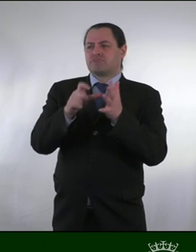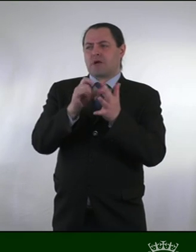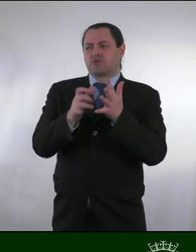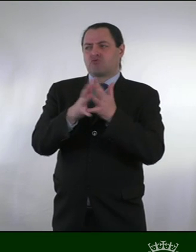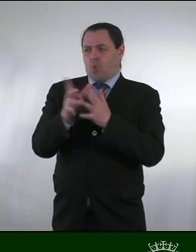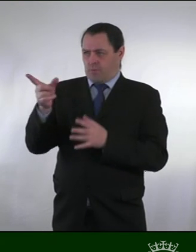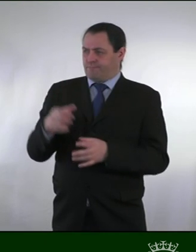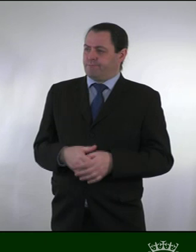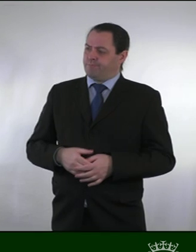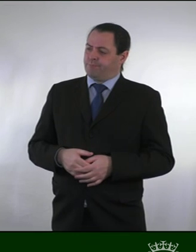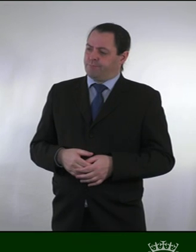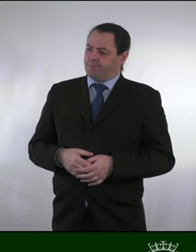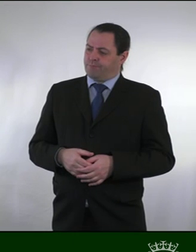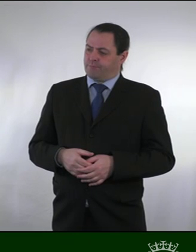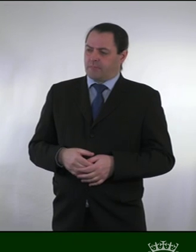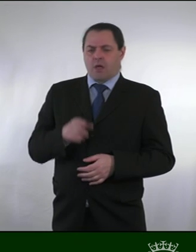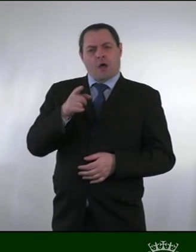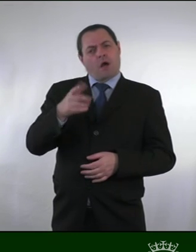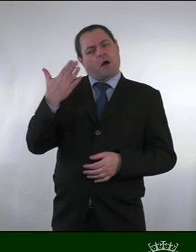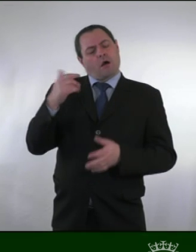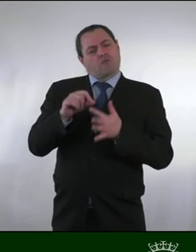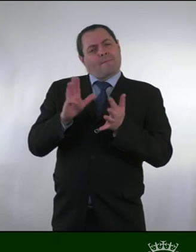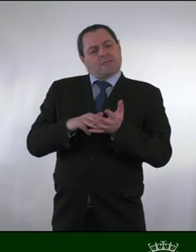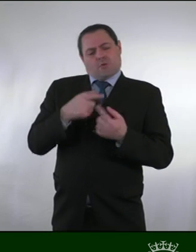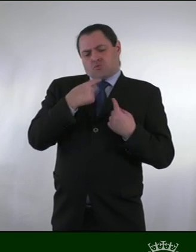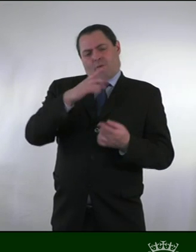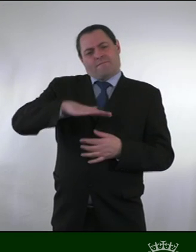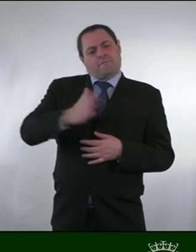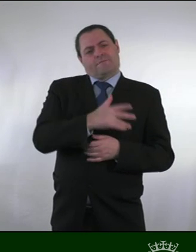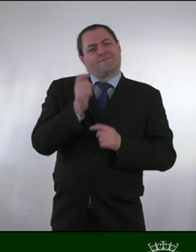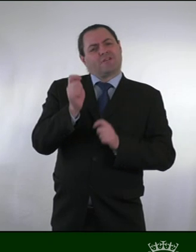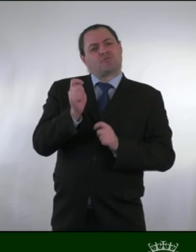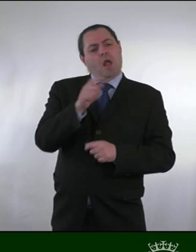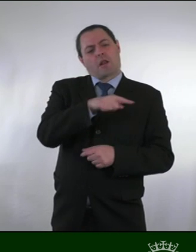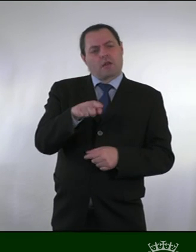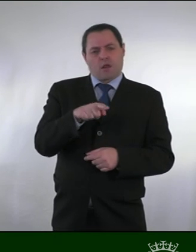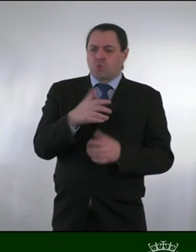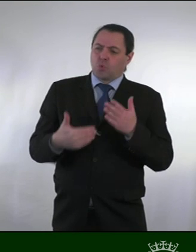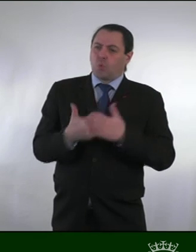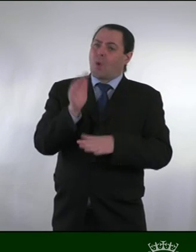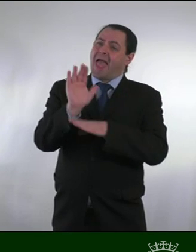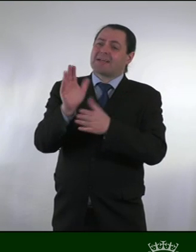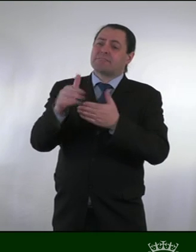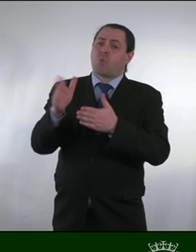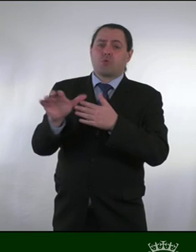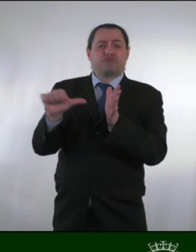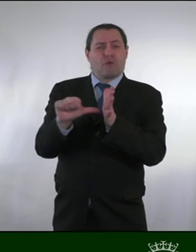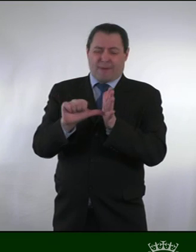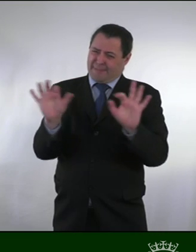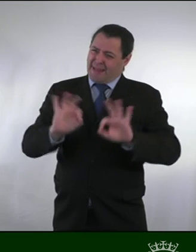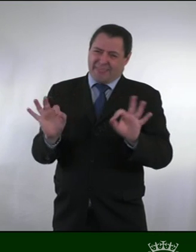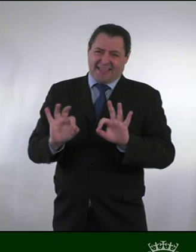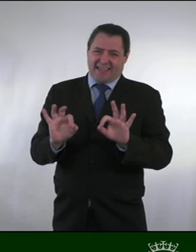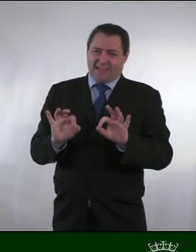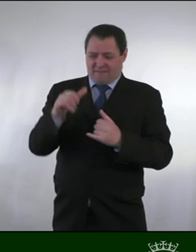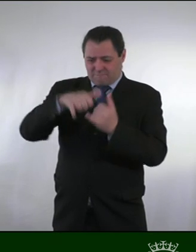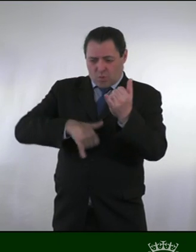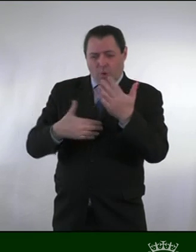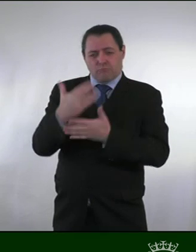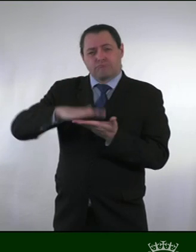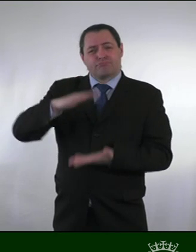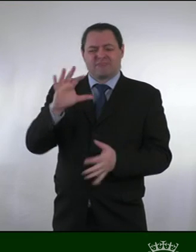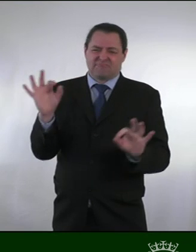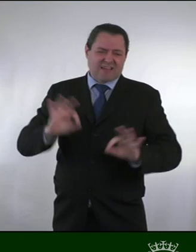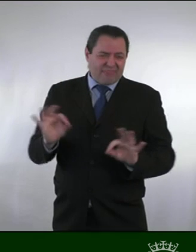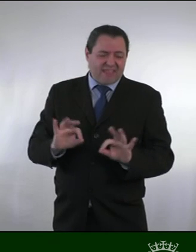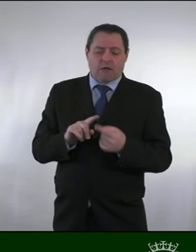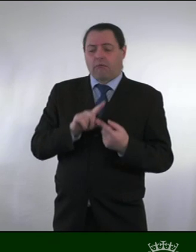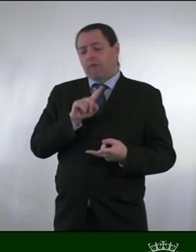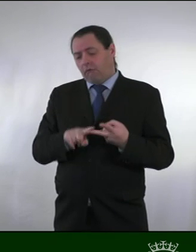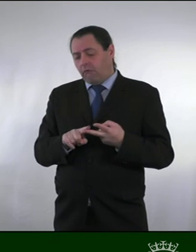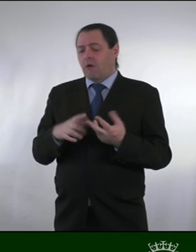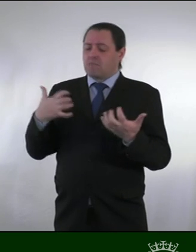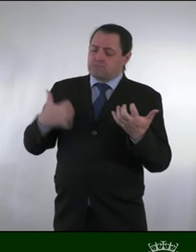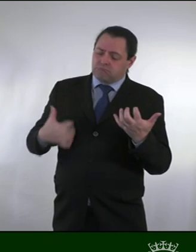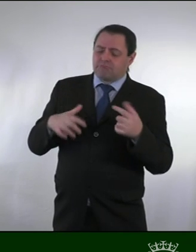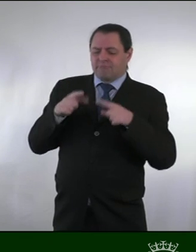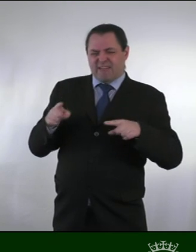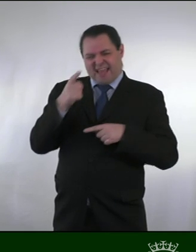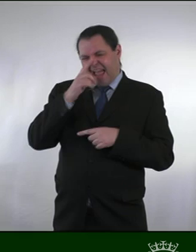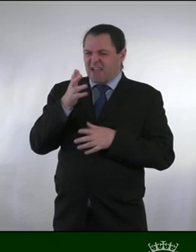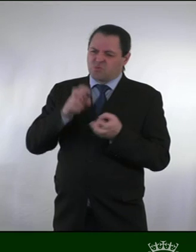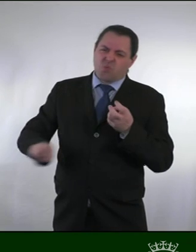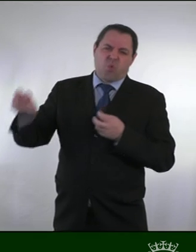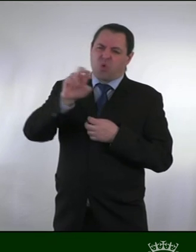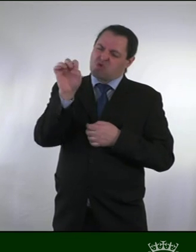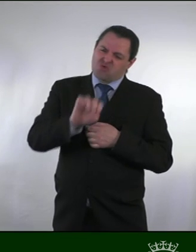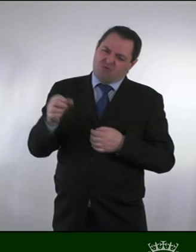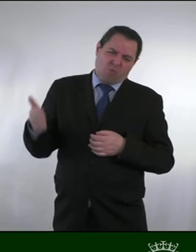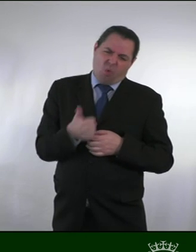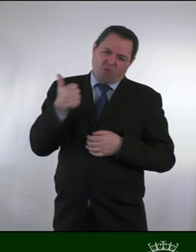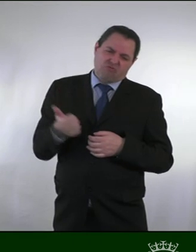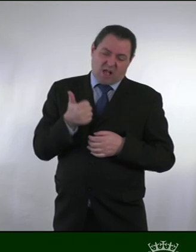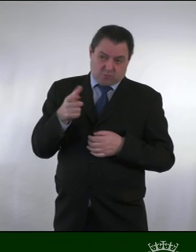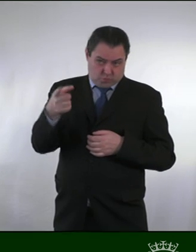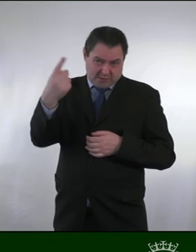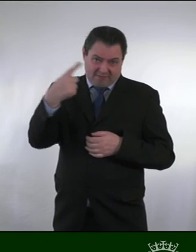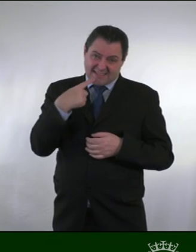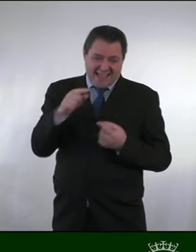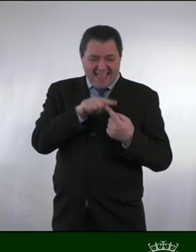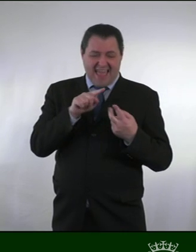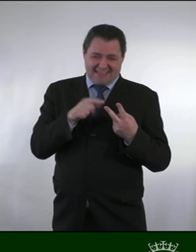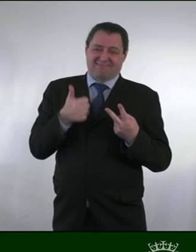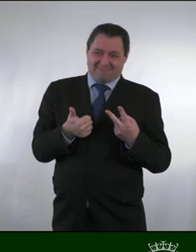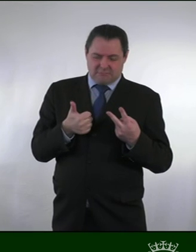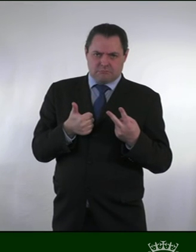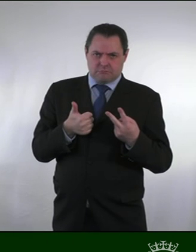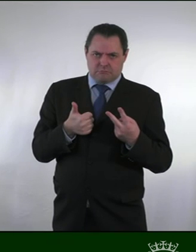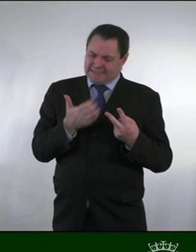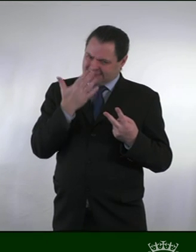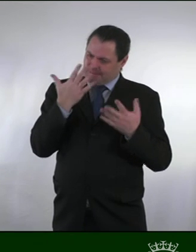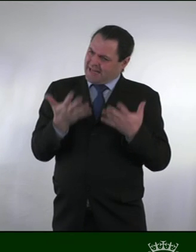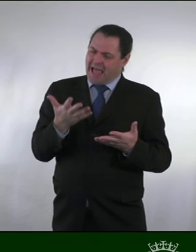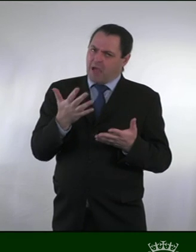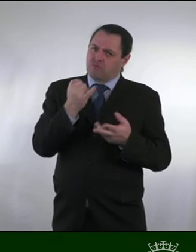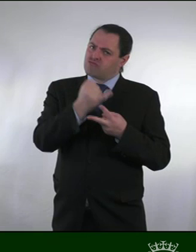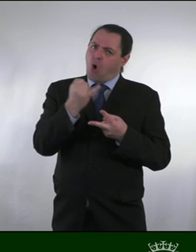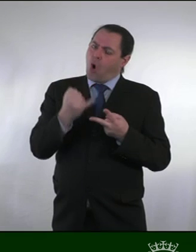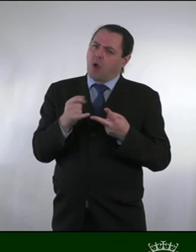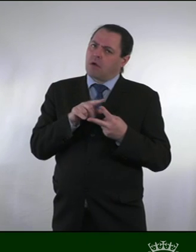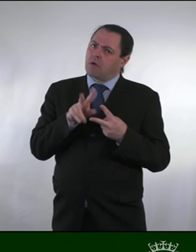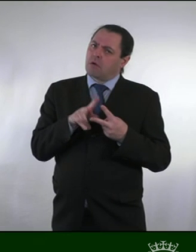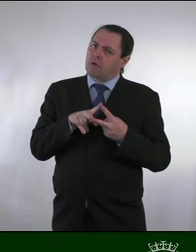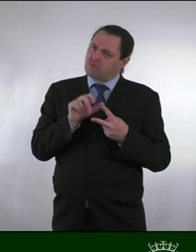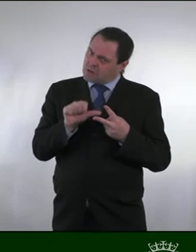When the Prime Minister told fishermen in the south-west that they would not face new export barriers or unnecessary form-filling, and when he told Britain’s musicians and artists that they would still be free to tour and work in the rest of the European Union after Brexit, neither of those statements was correct, was it?